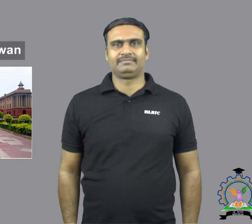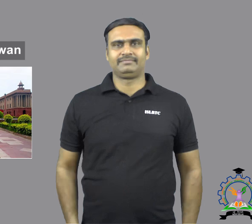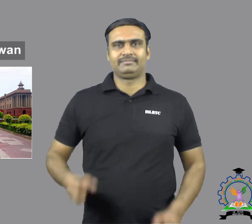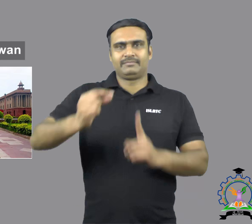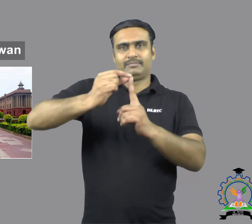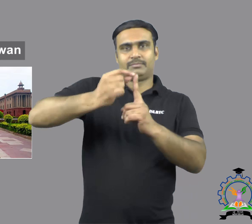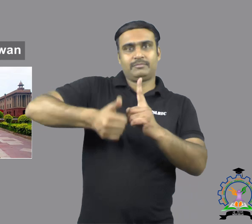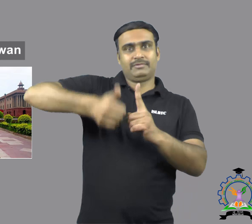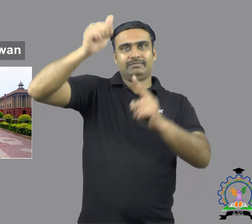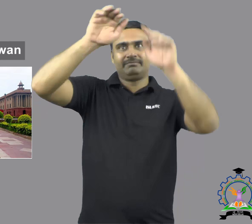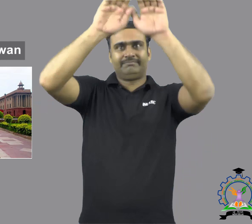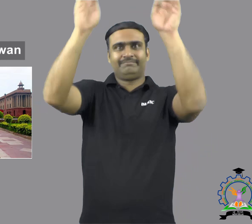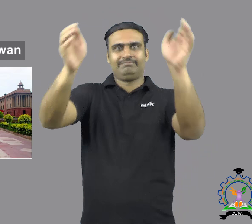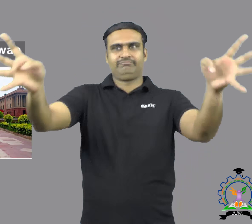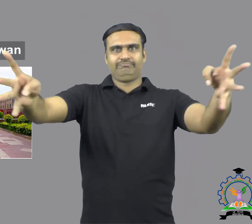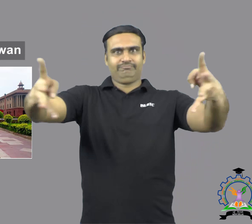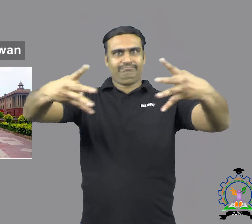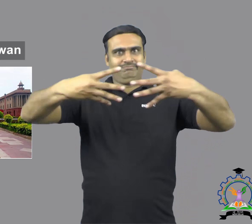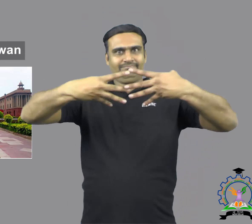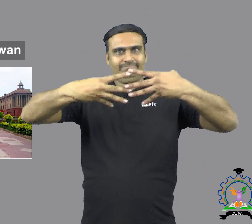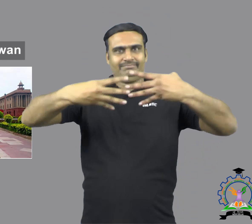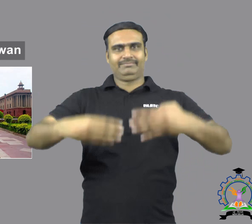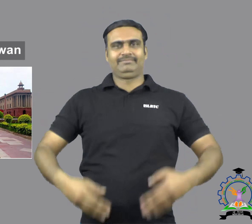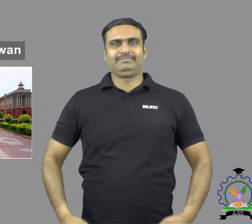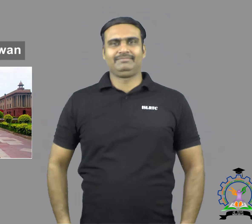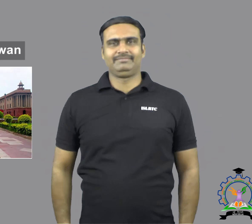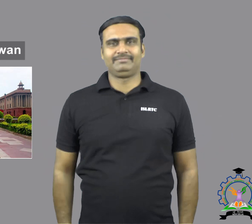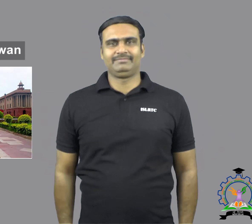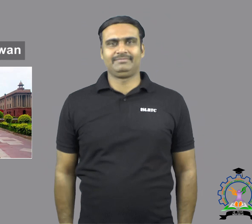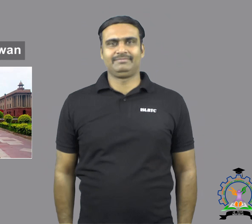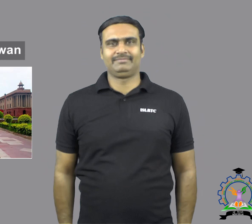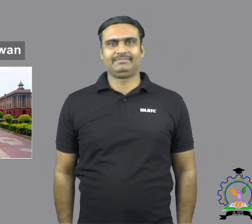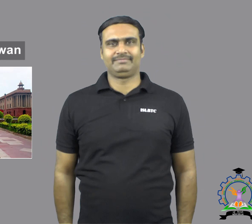Rashtrapati Bhawan